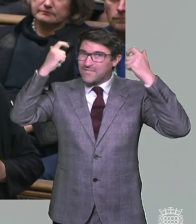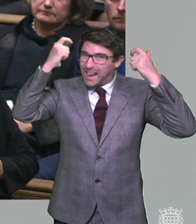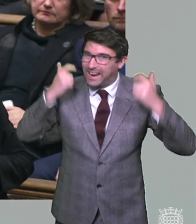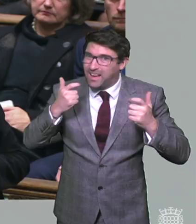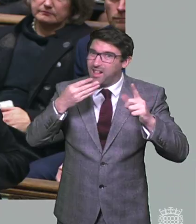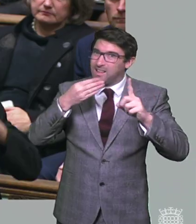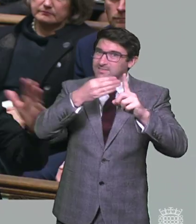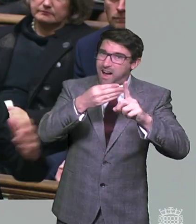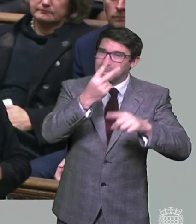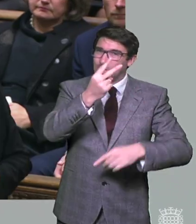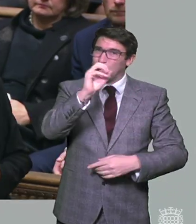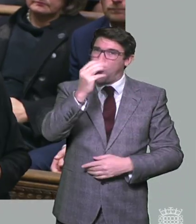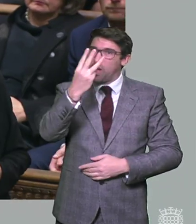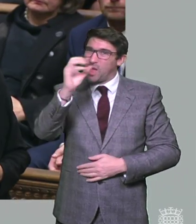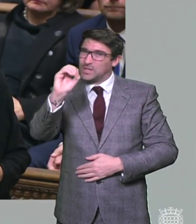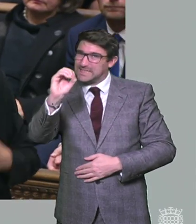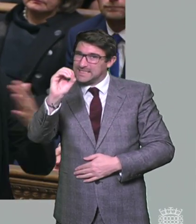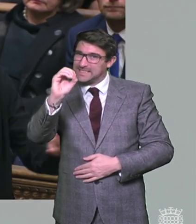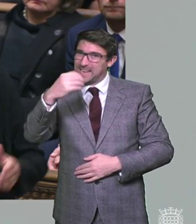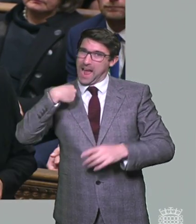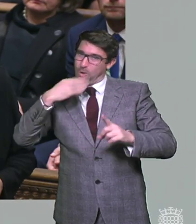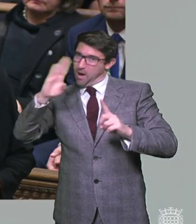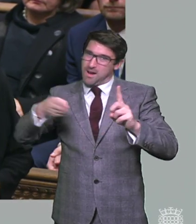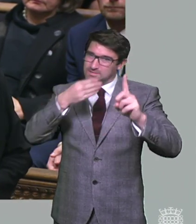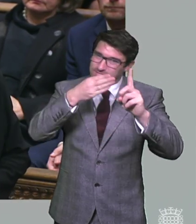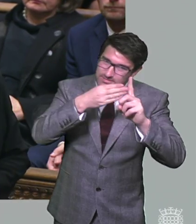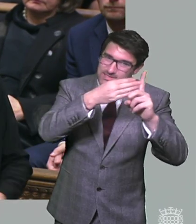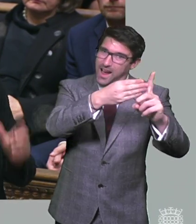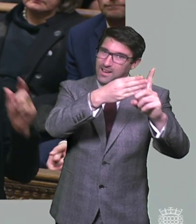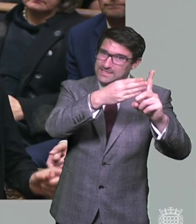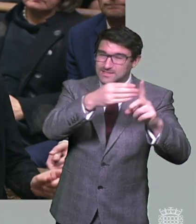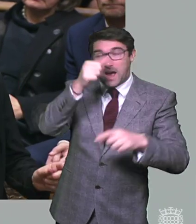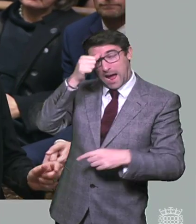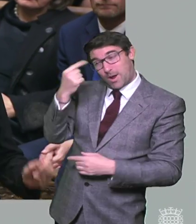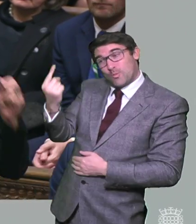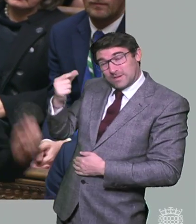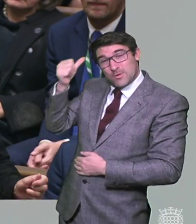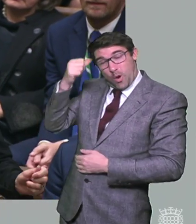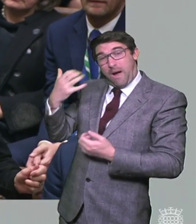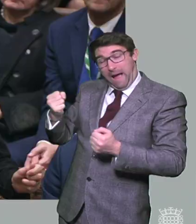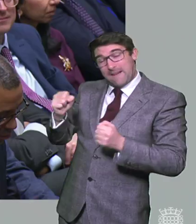I know she understands that; she has precious chalk streams in her own constituency.